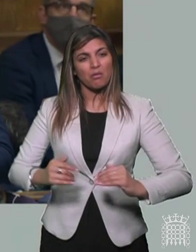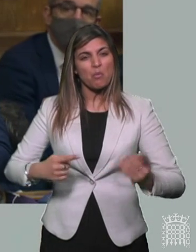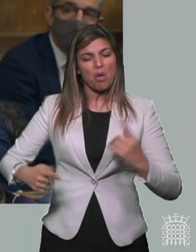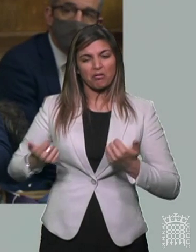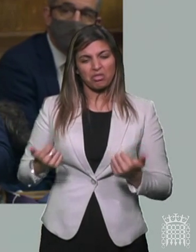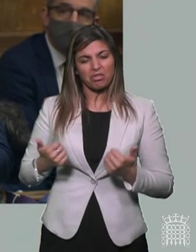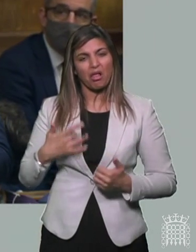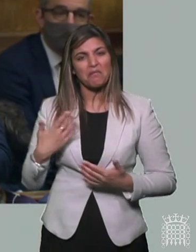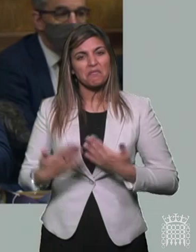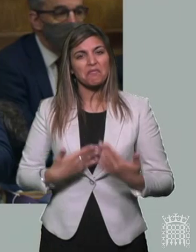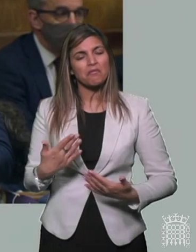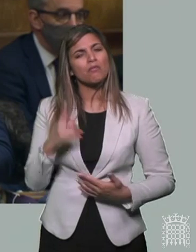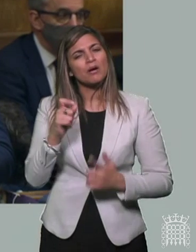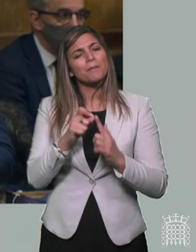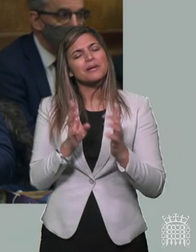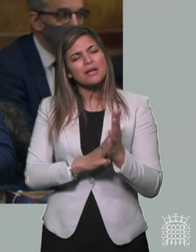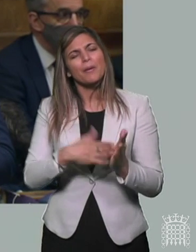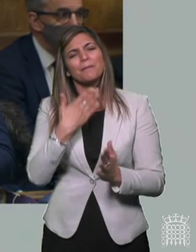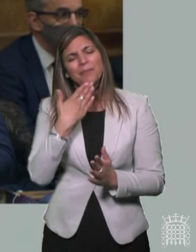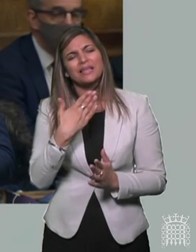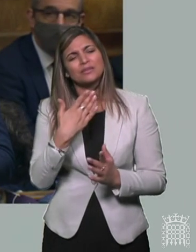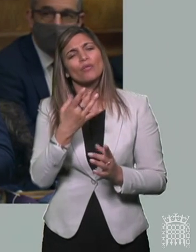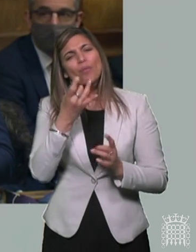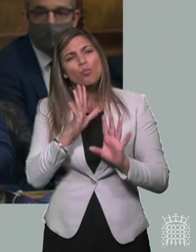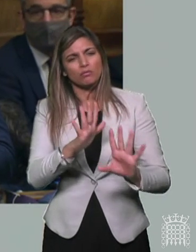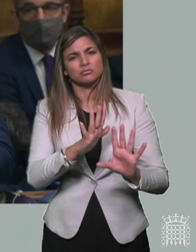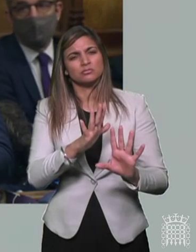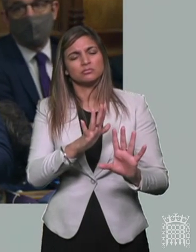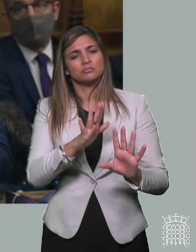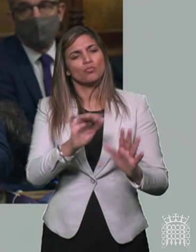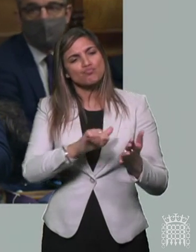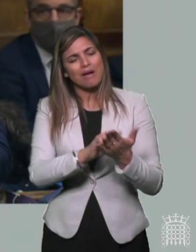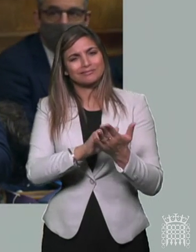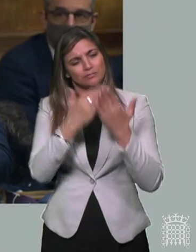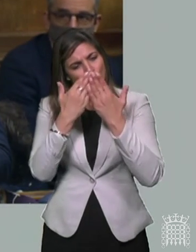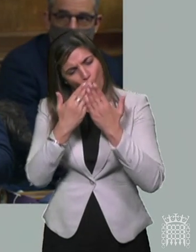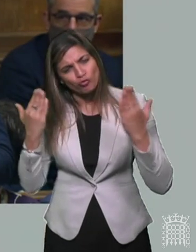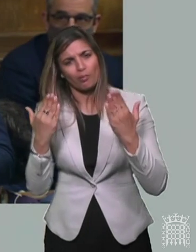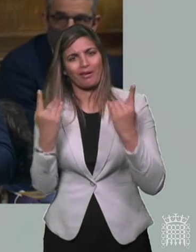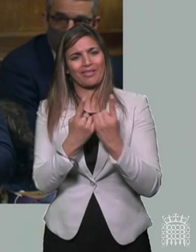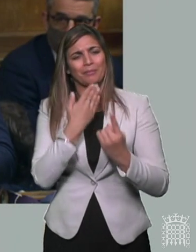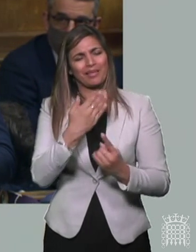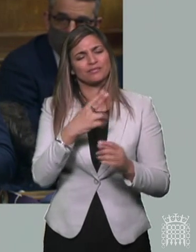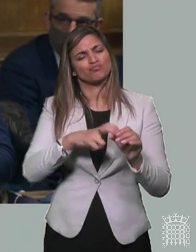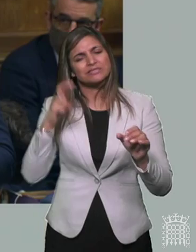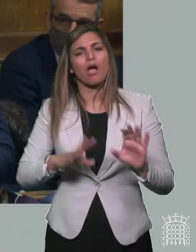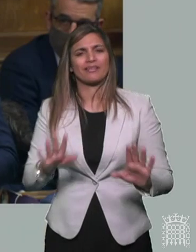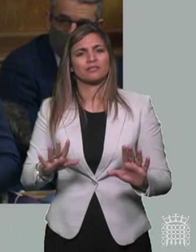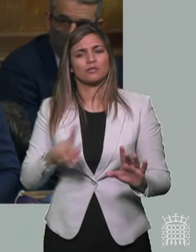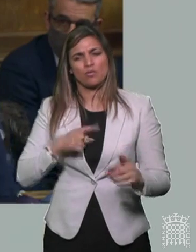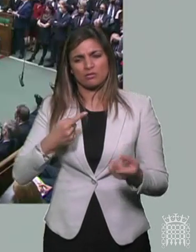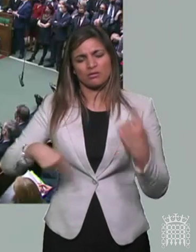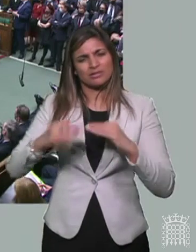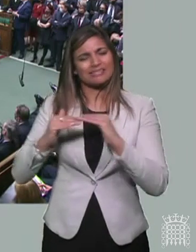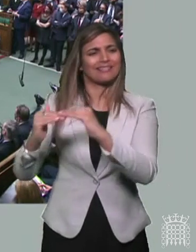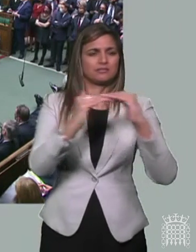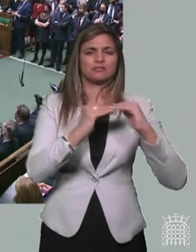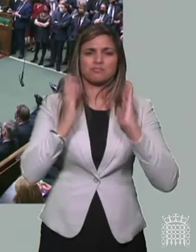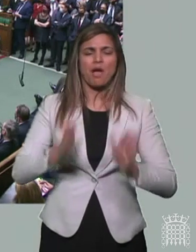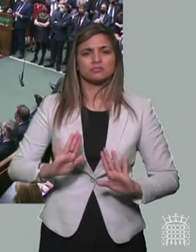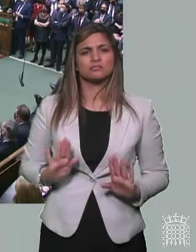For once, can the Prime Minister do the honourable thing and resign, for the sake of the public health message, and for standards in our democracy?